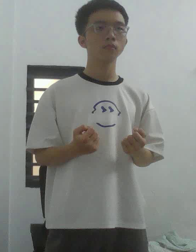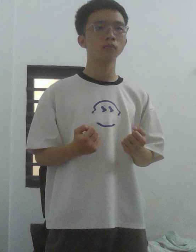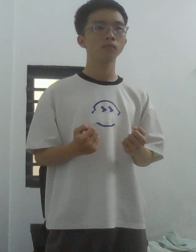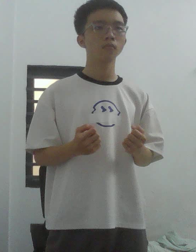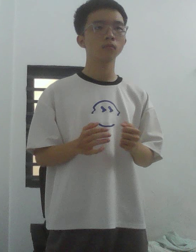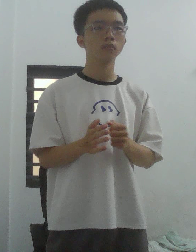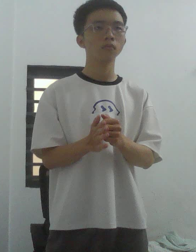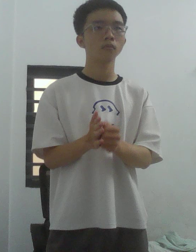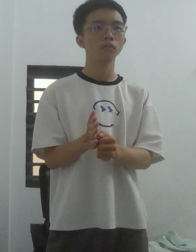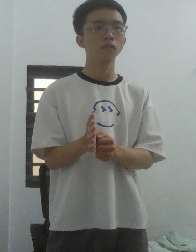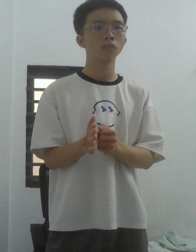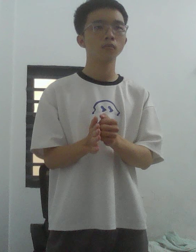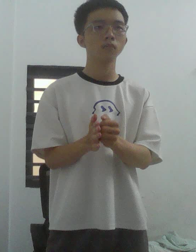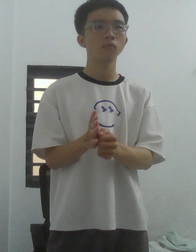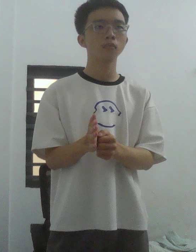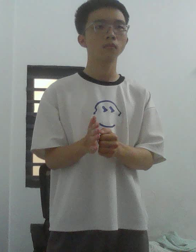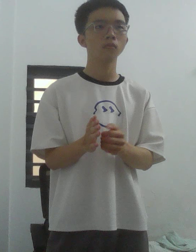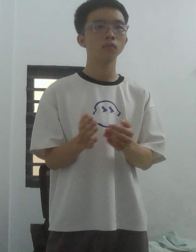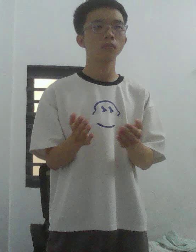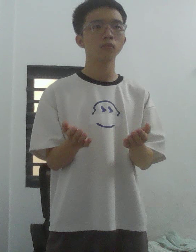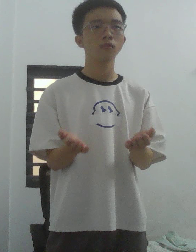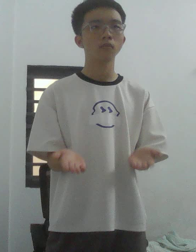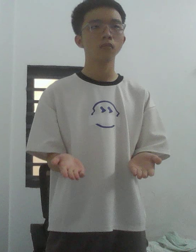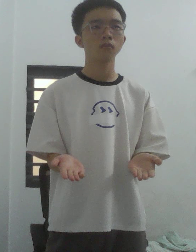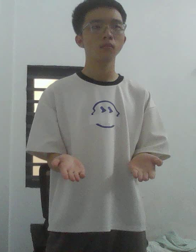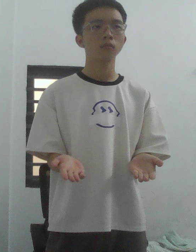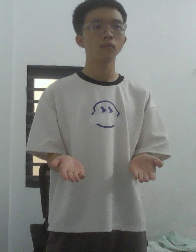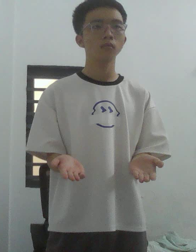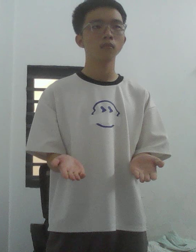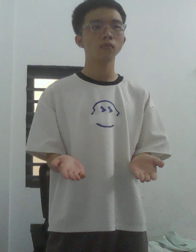thang nay